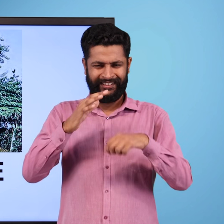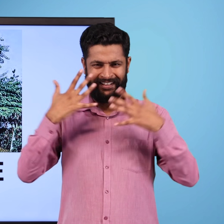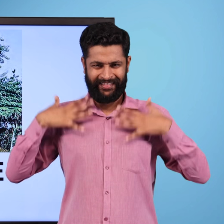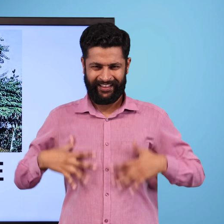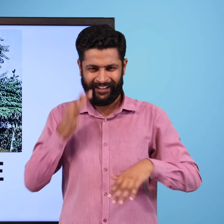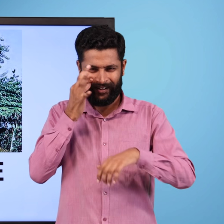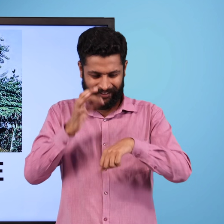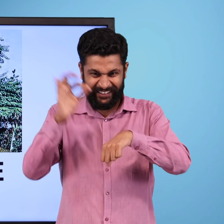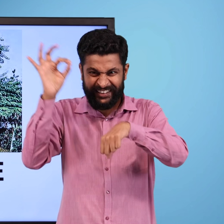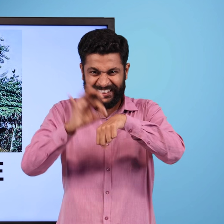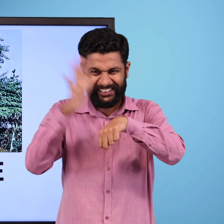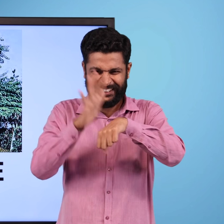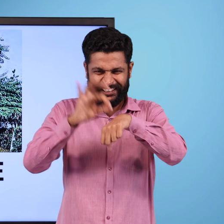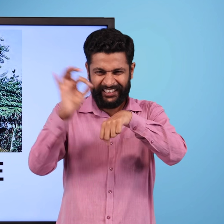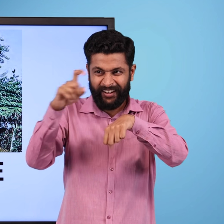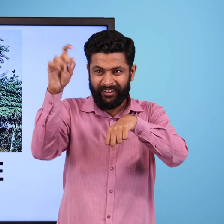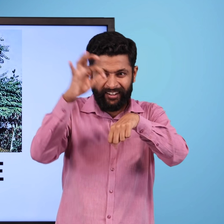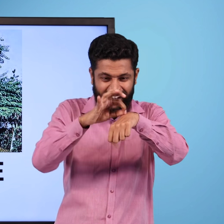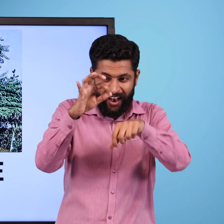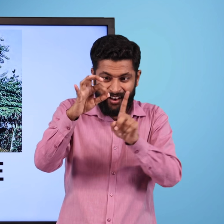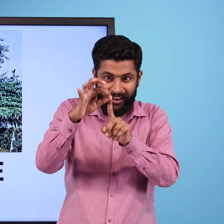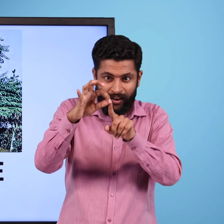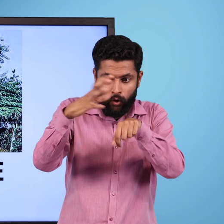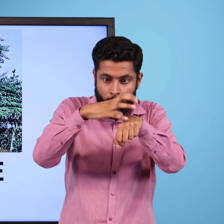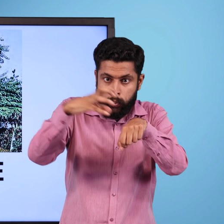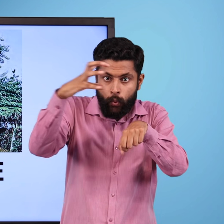Mosquitos and lice are also parasites.